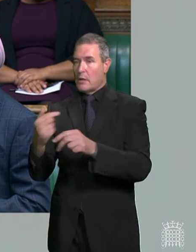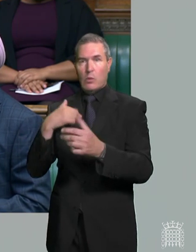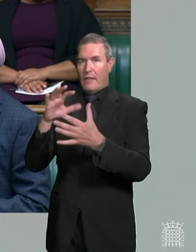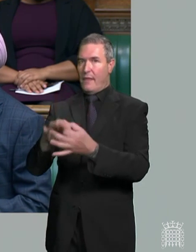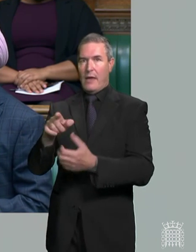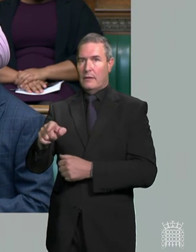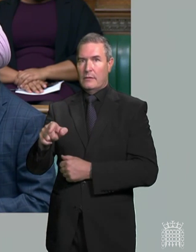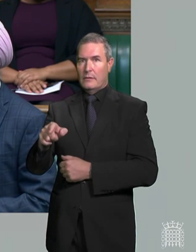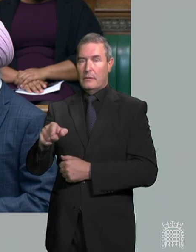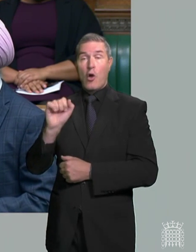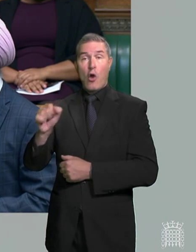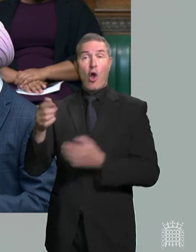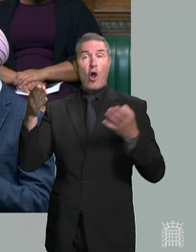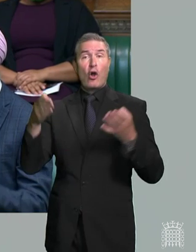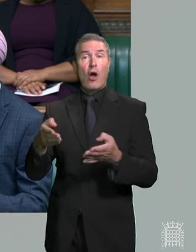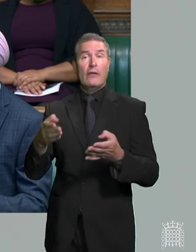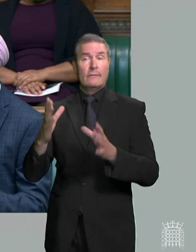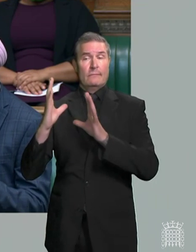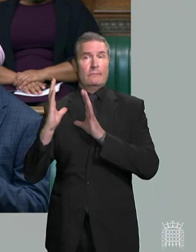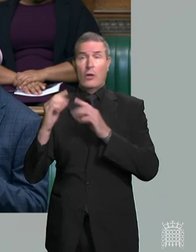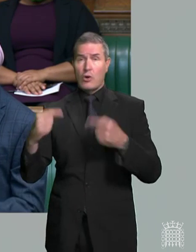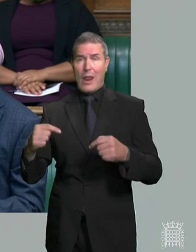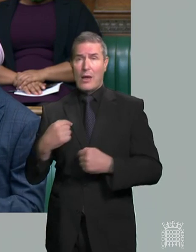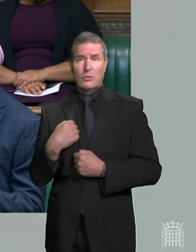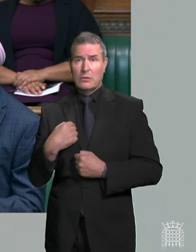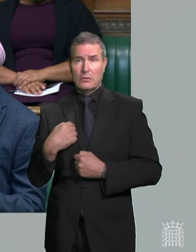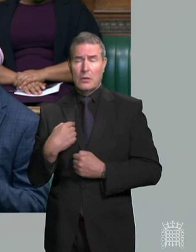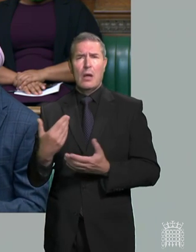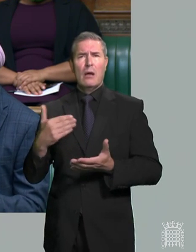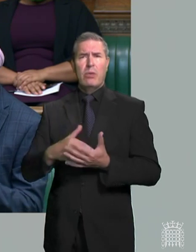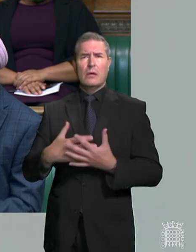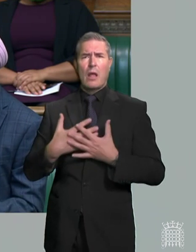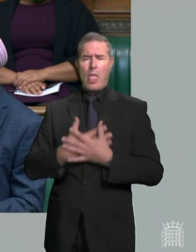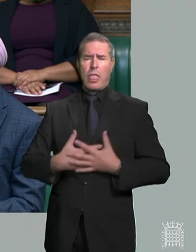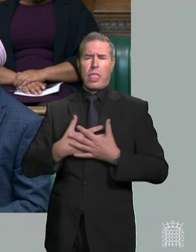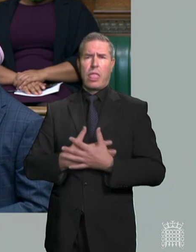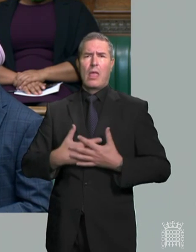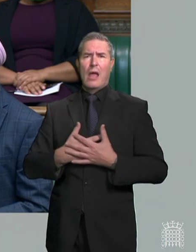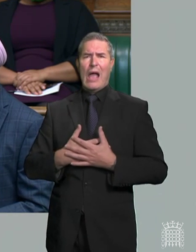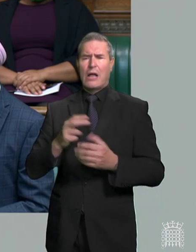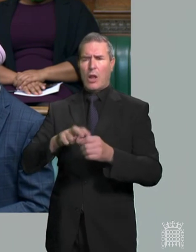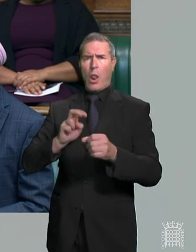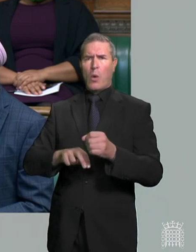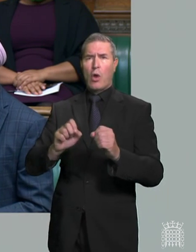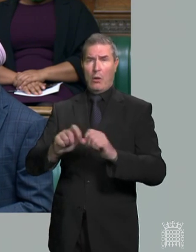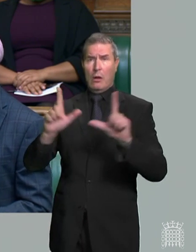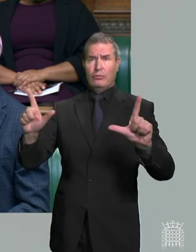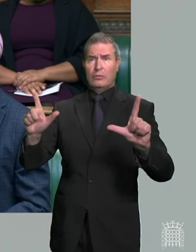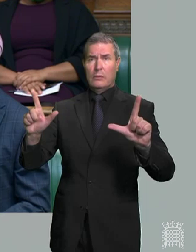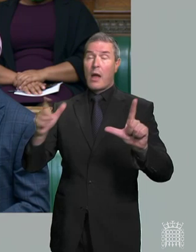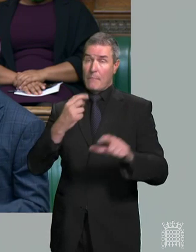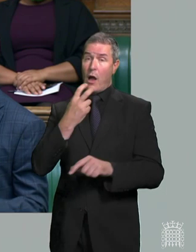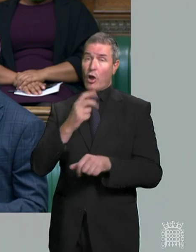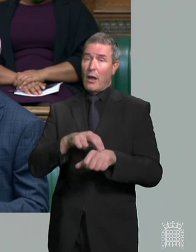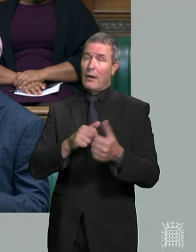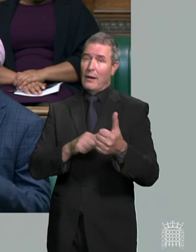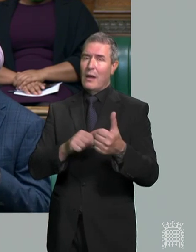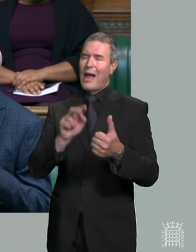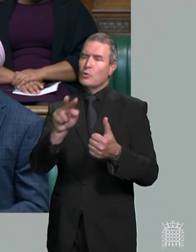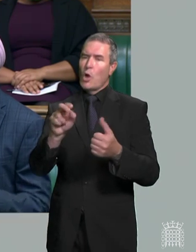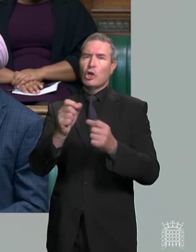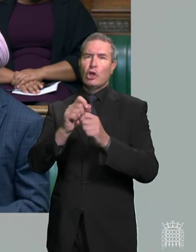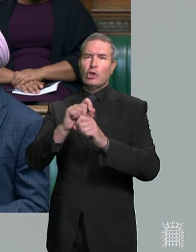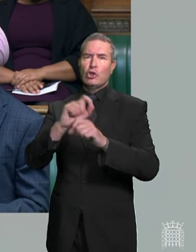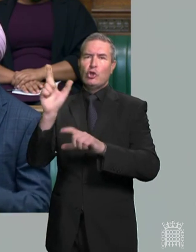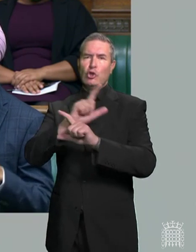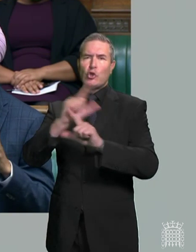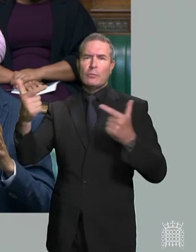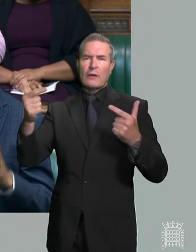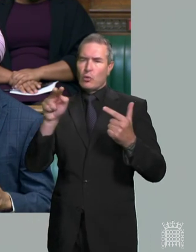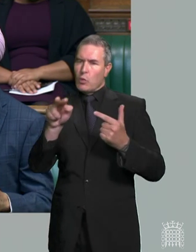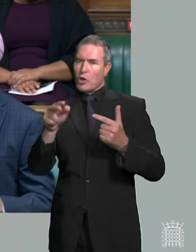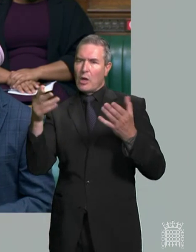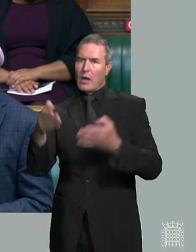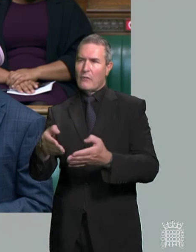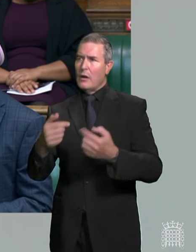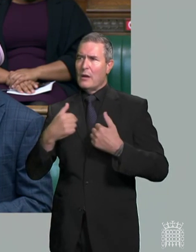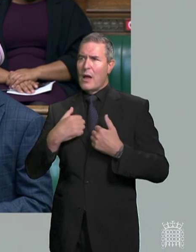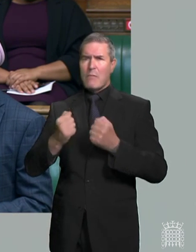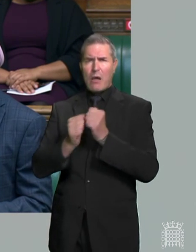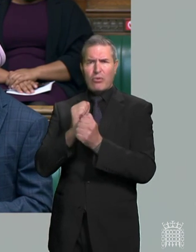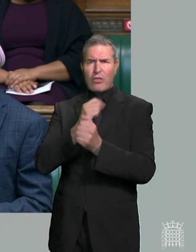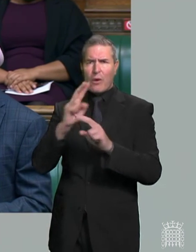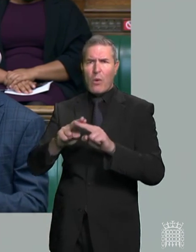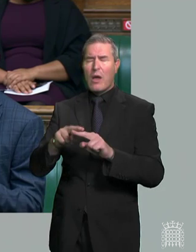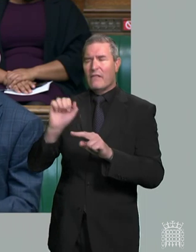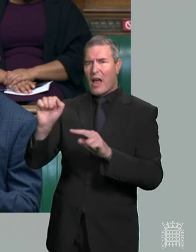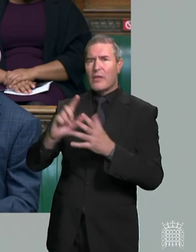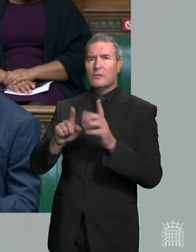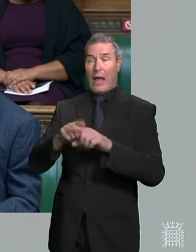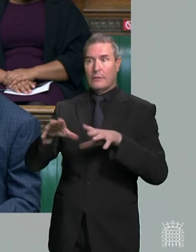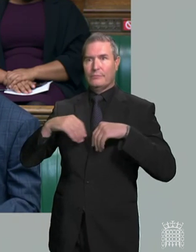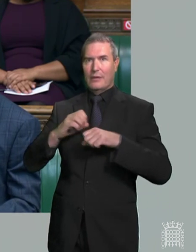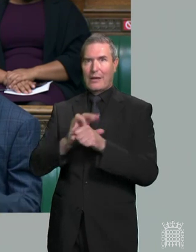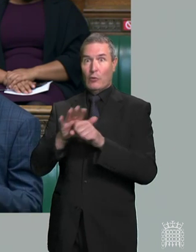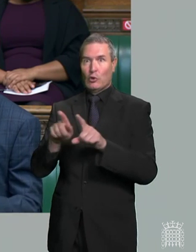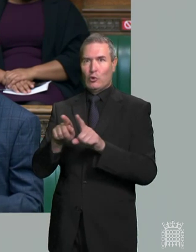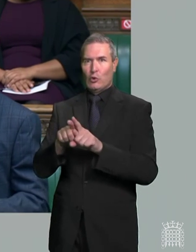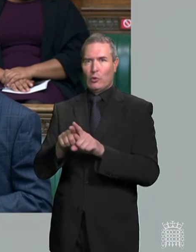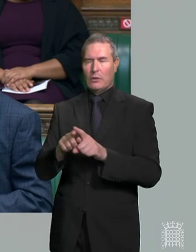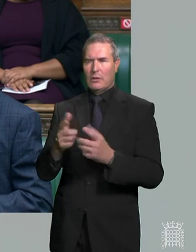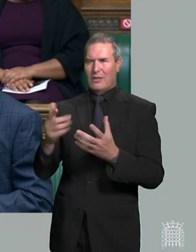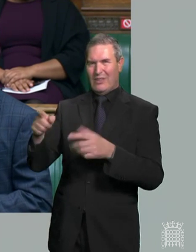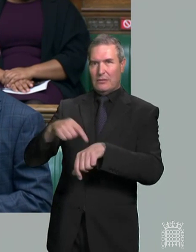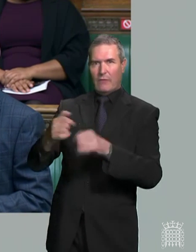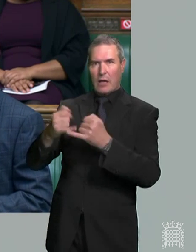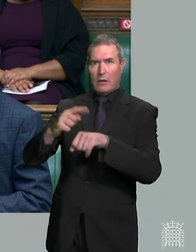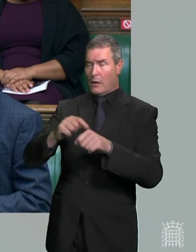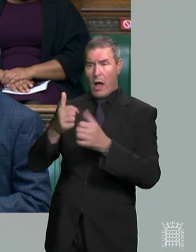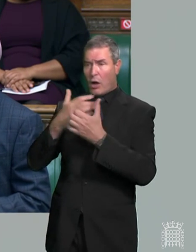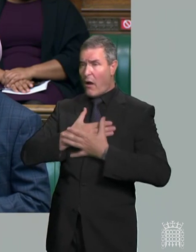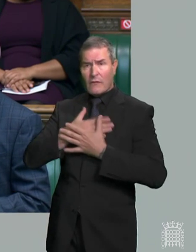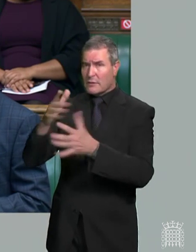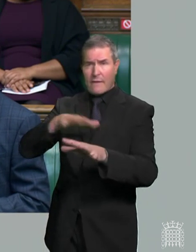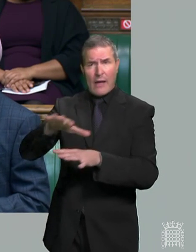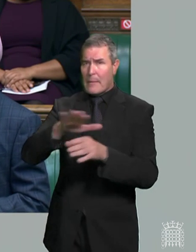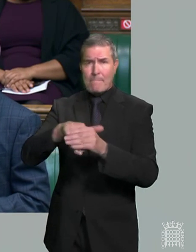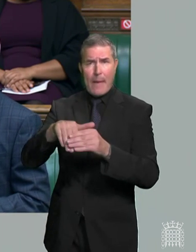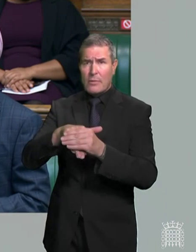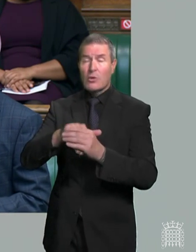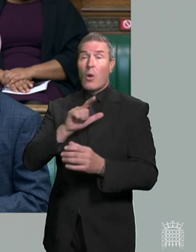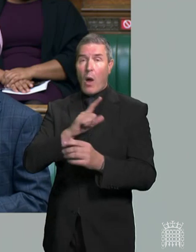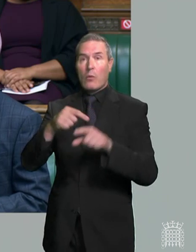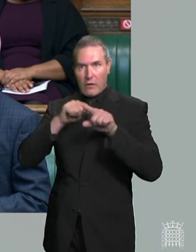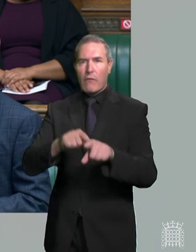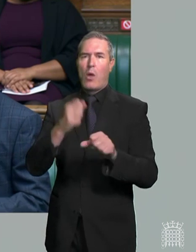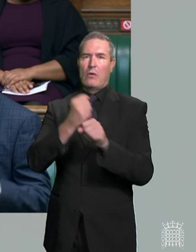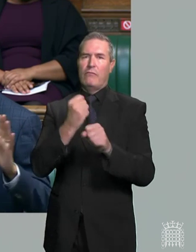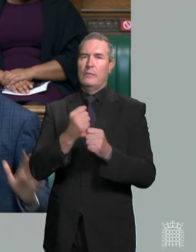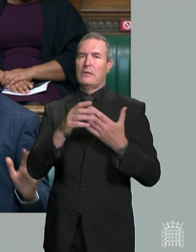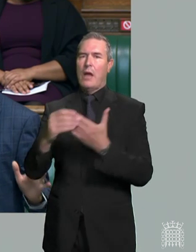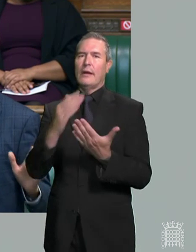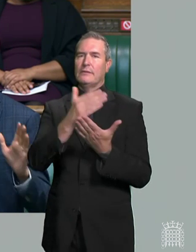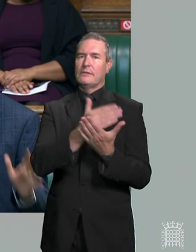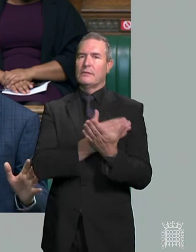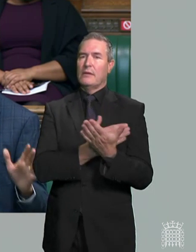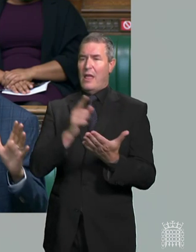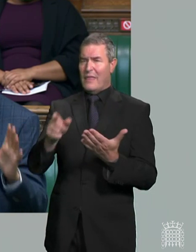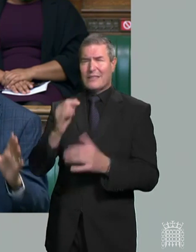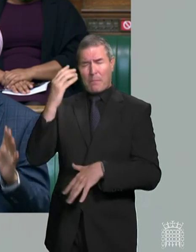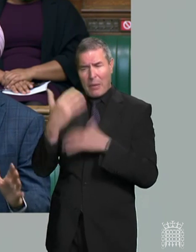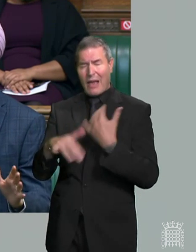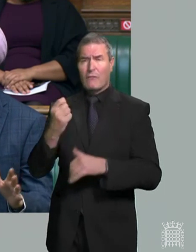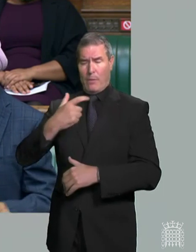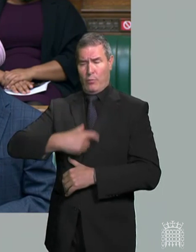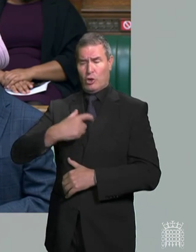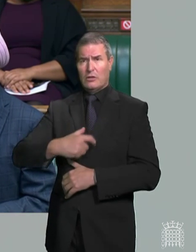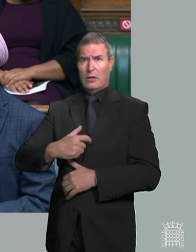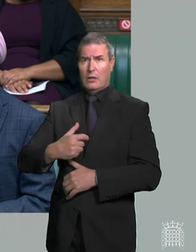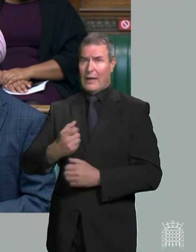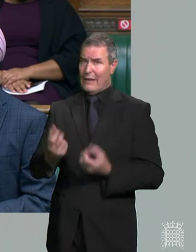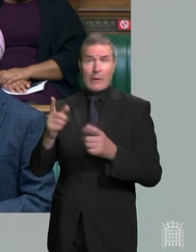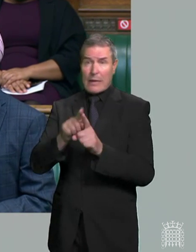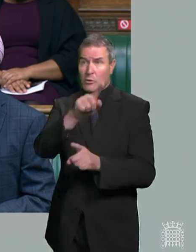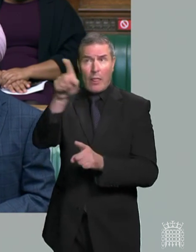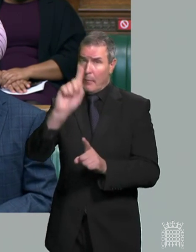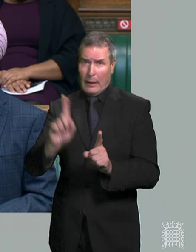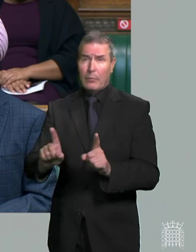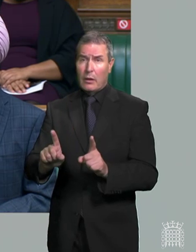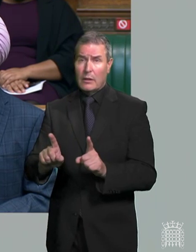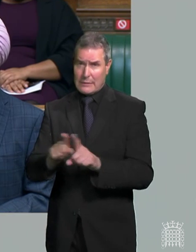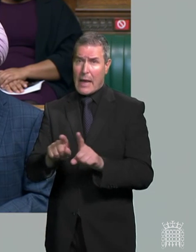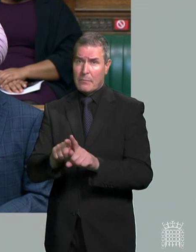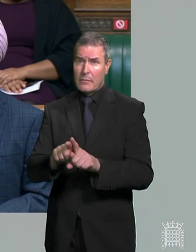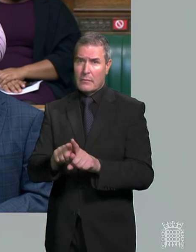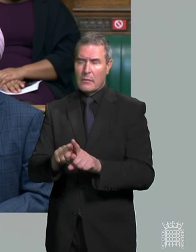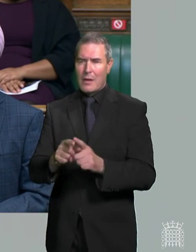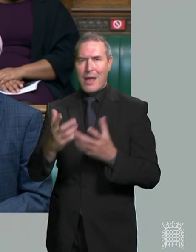I could not even carry her coffin on my shoulders. I also had to endure the agony of watching alone, online, the funeral of my fun-loving uncle, and we were not there to comfort my brother-in-law’s father, who had somehow contracted covid in a Slough care home during his final moments—all this because we followed Government guidance.After we had experienced such painful personal sacrifices, like many others, imagine